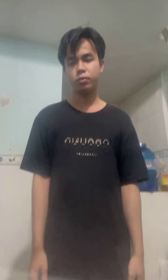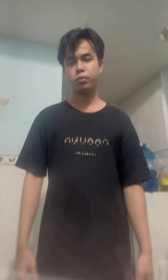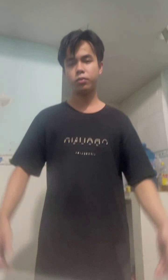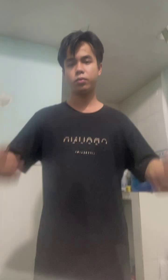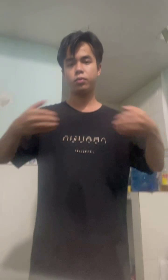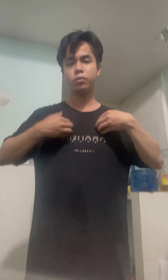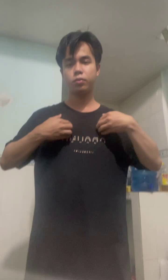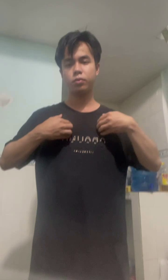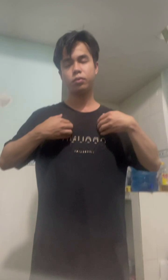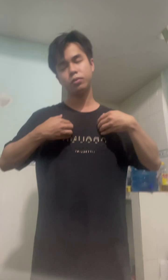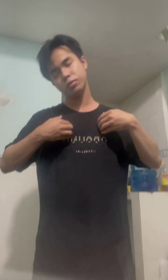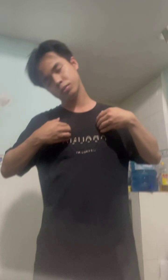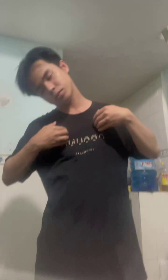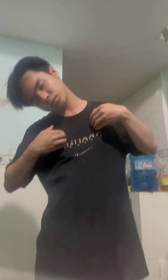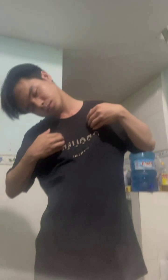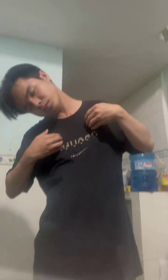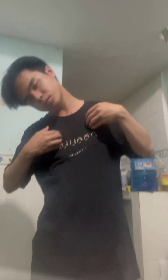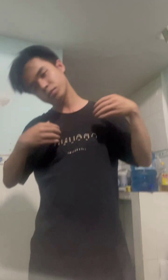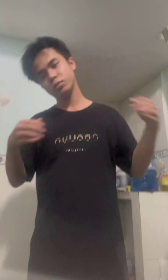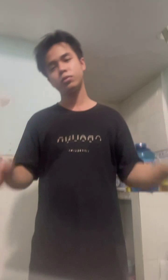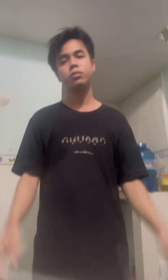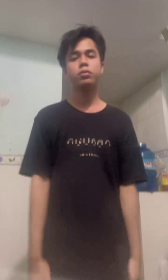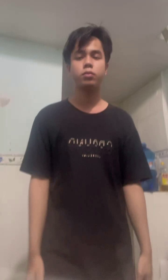met moi